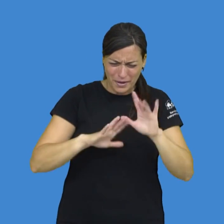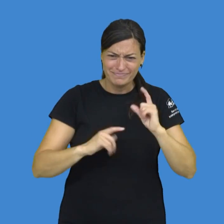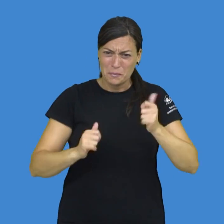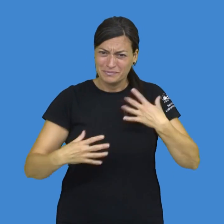empezar